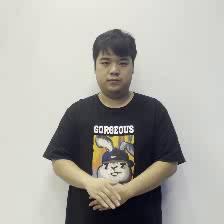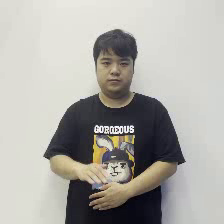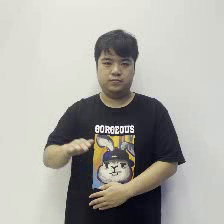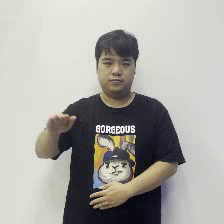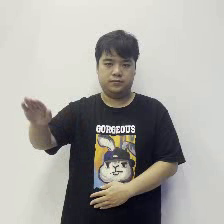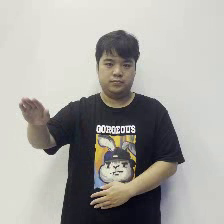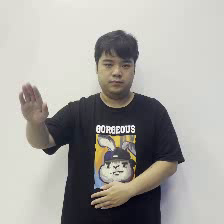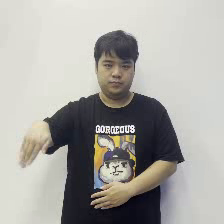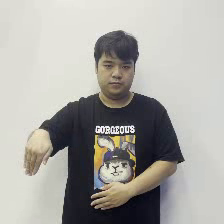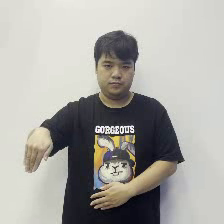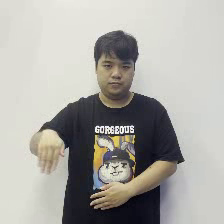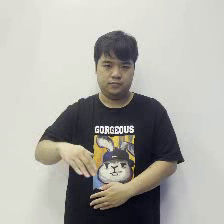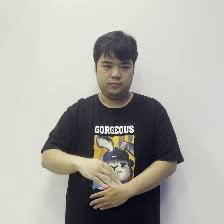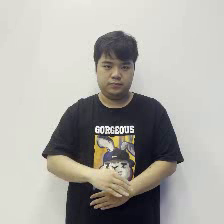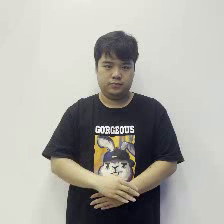Phía sau